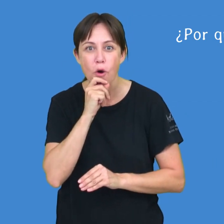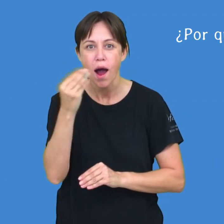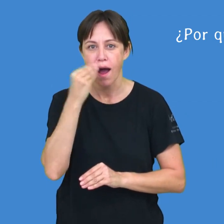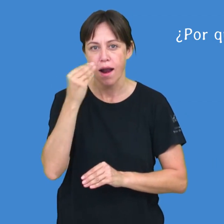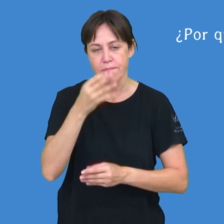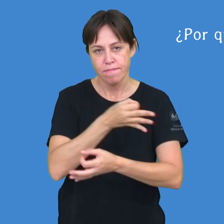comer